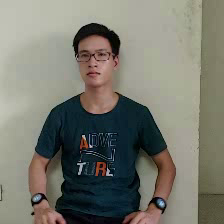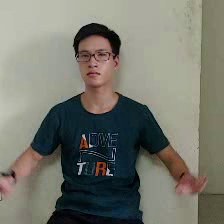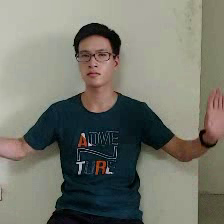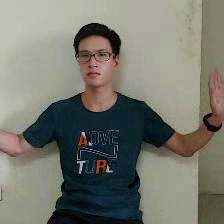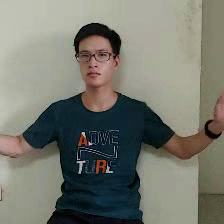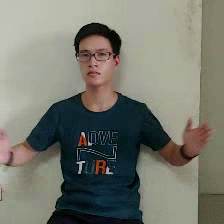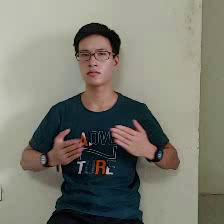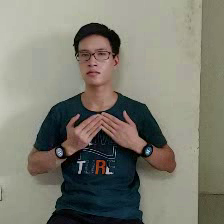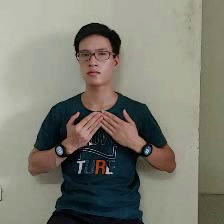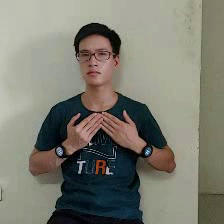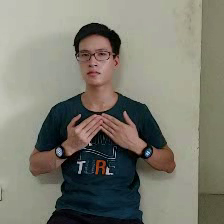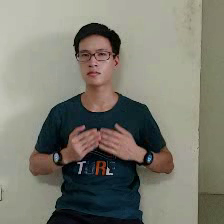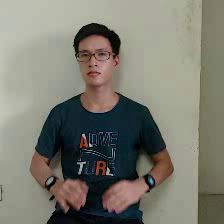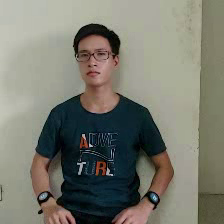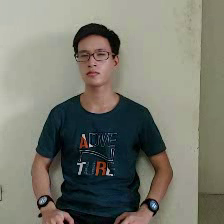Bế mạc